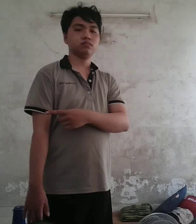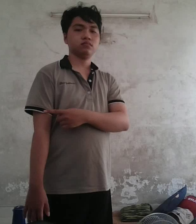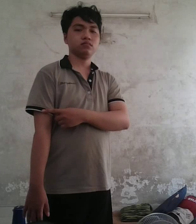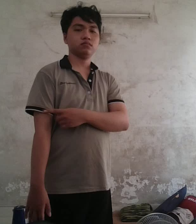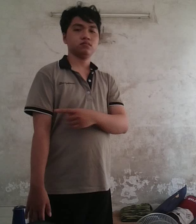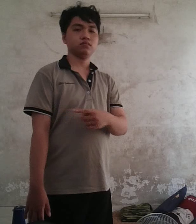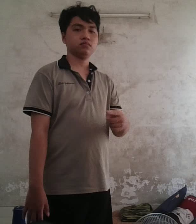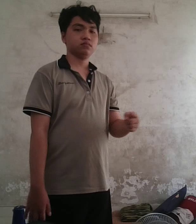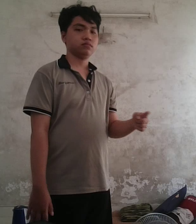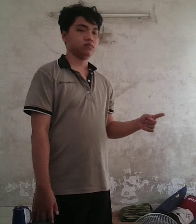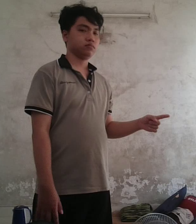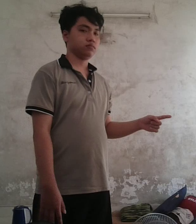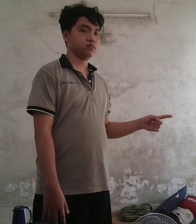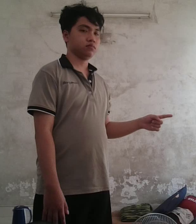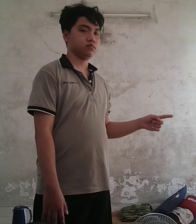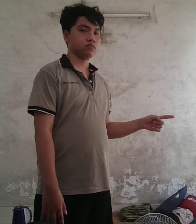cac ban